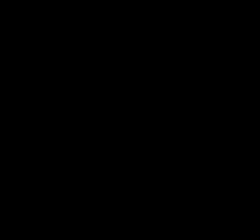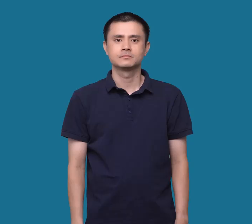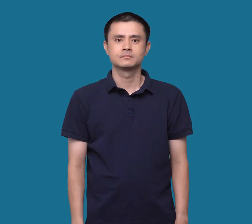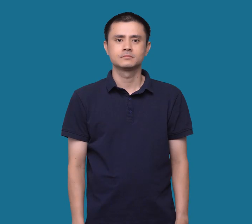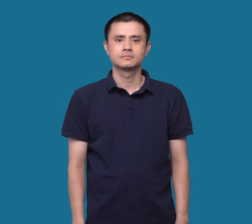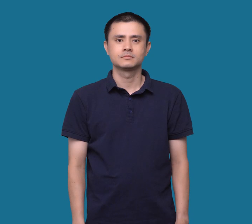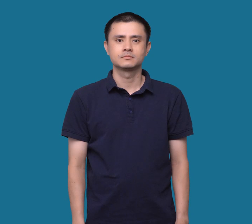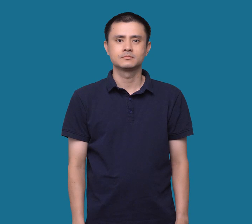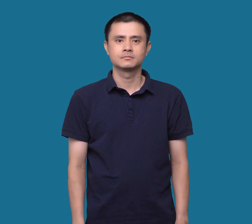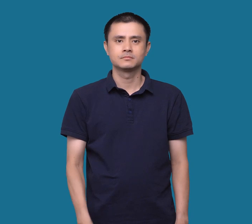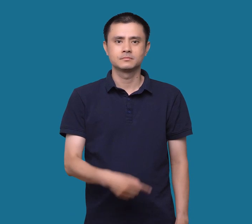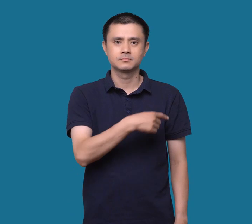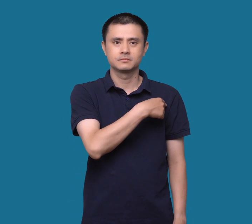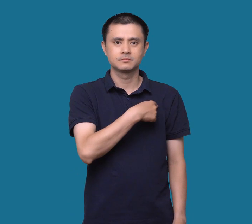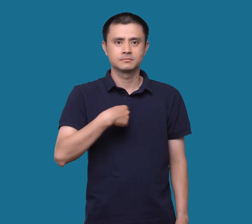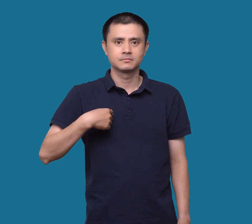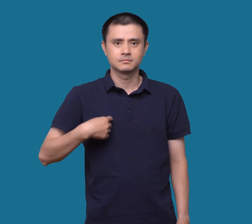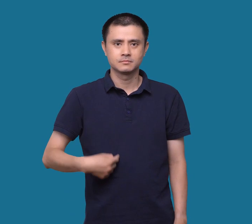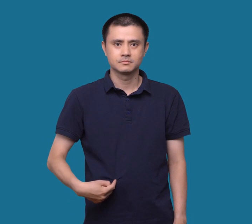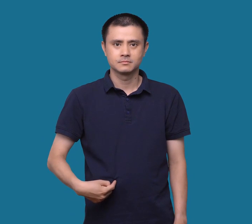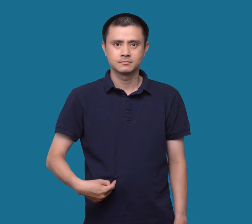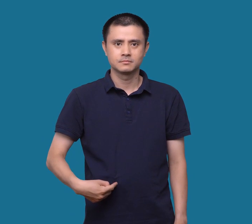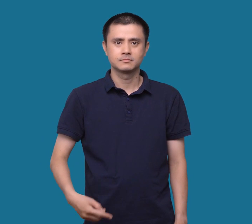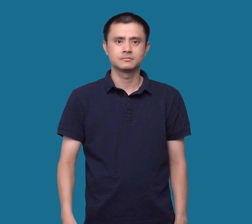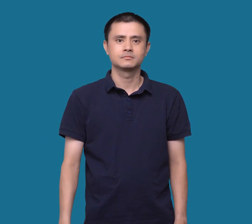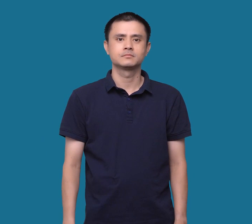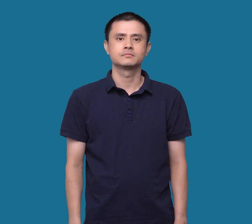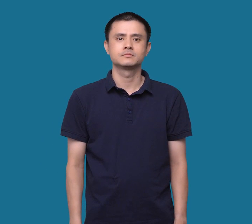Trung Quốc (nước Trung Quốc)